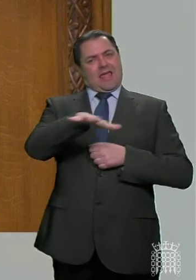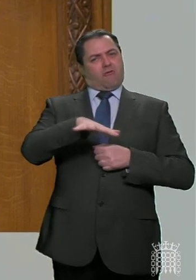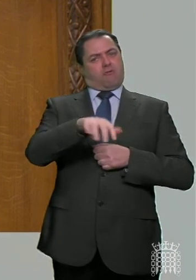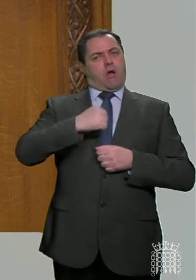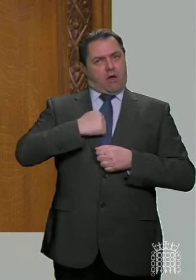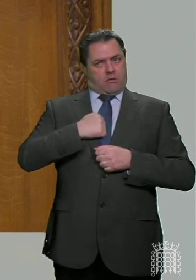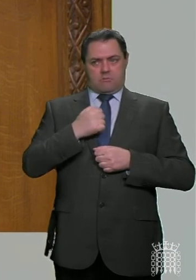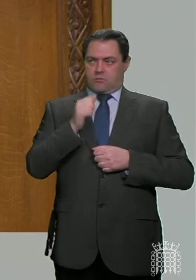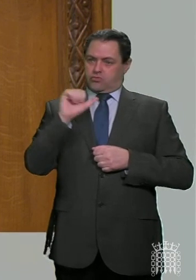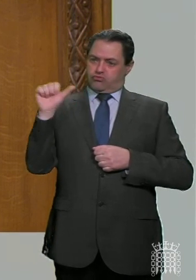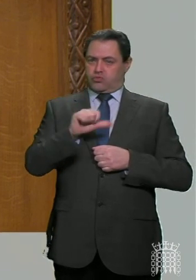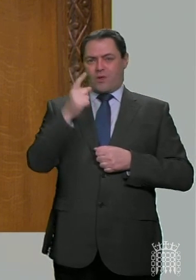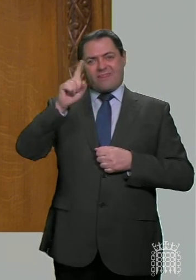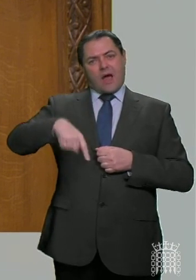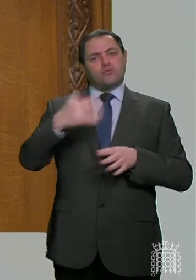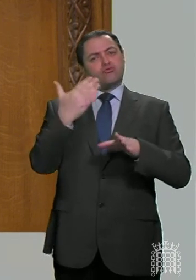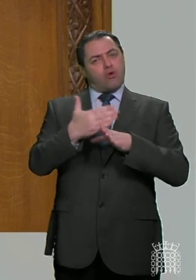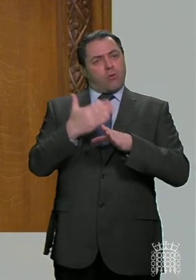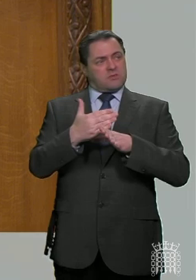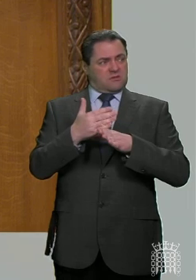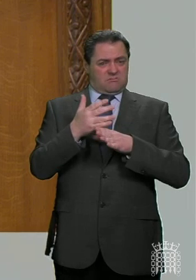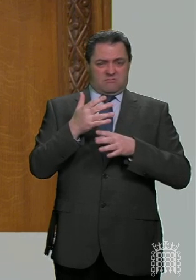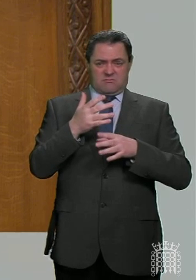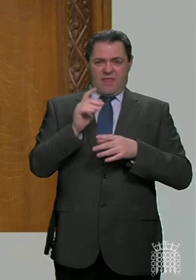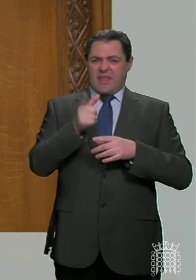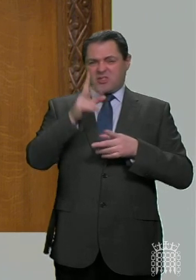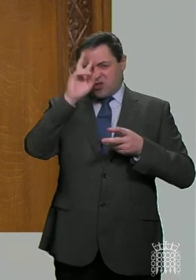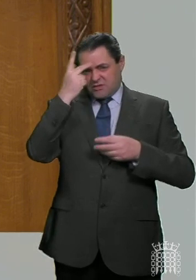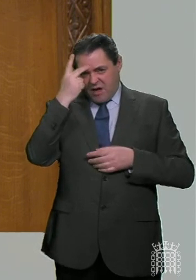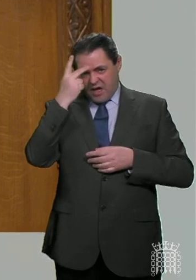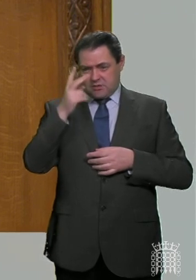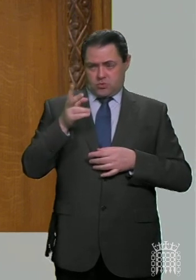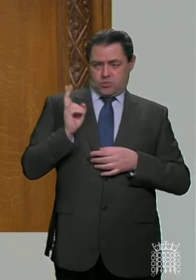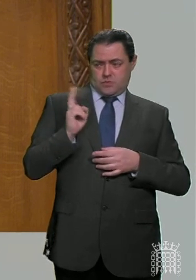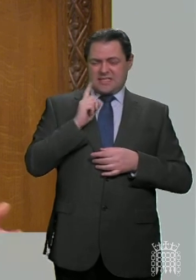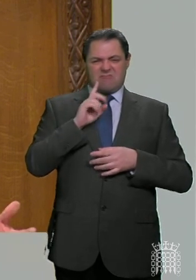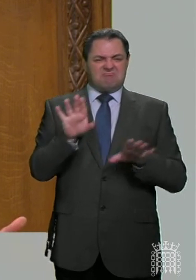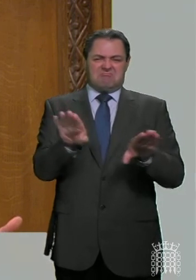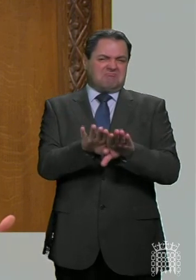In 2017, it reneged on that, and a few weeks ago it announced that it is closing its business altogether.